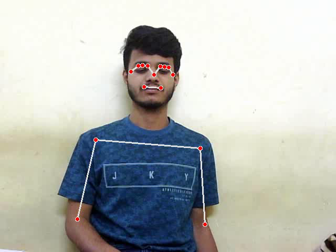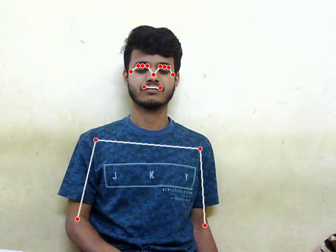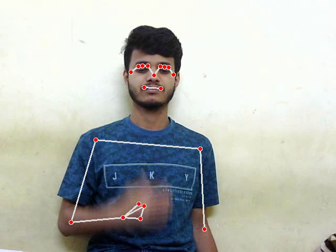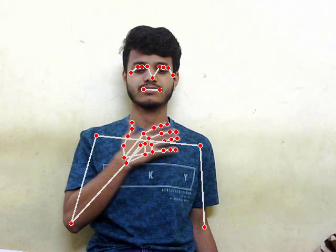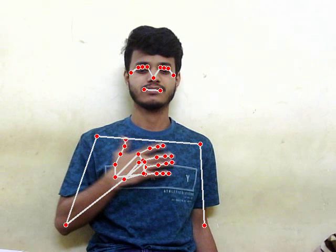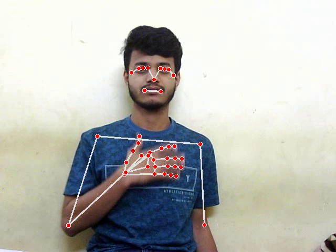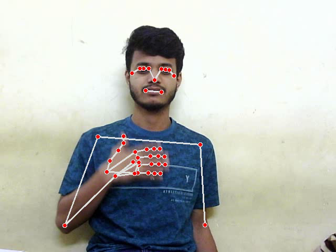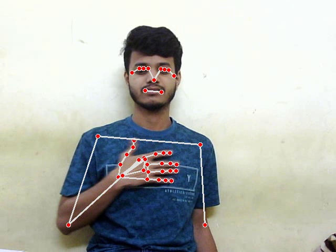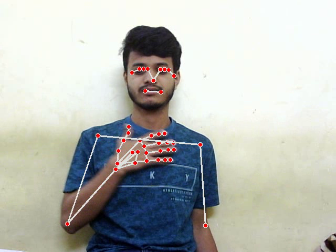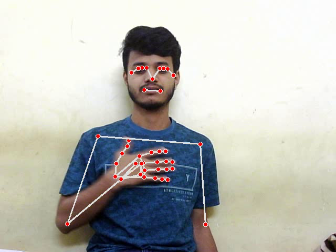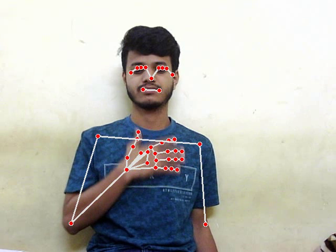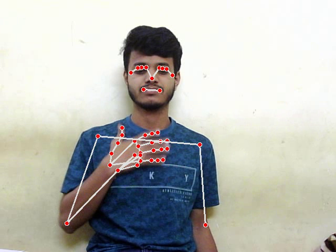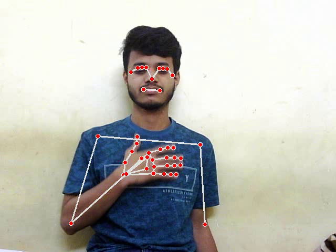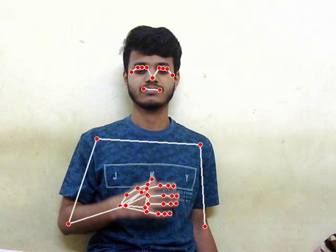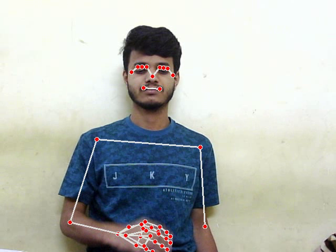please